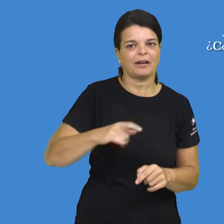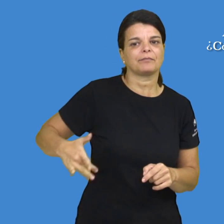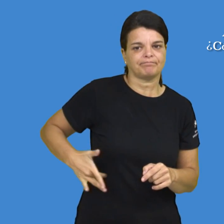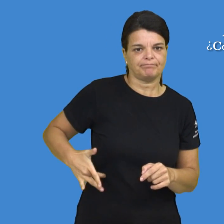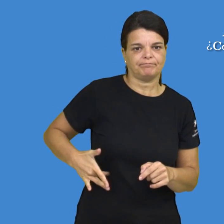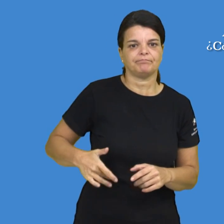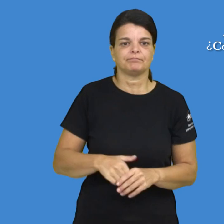hígado